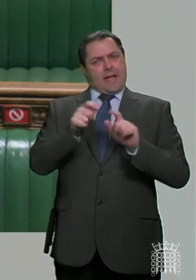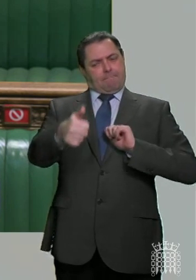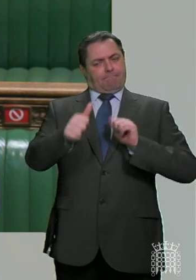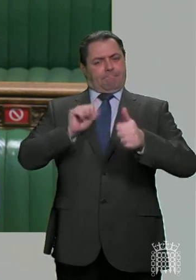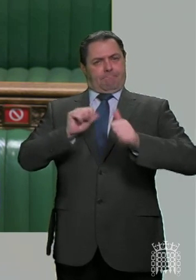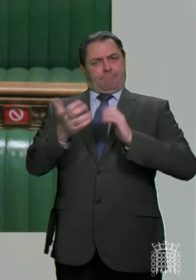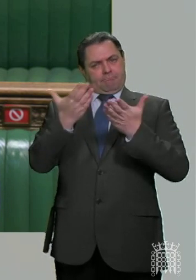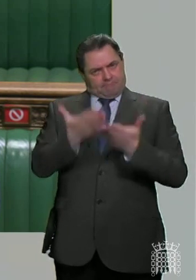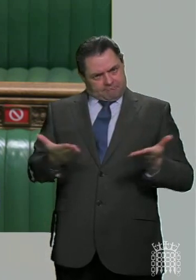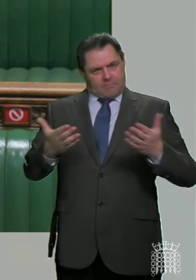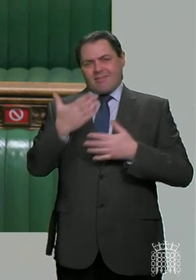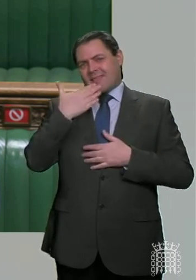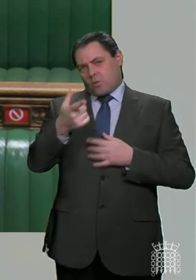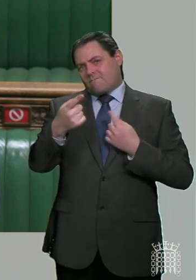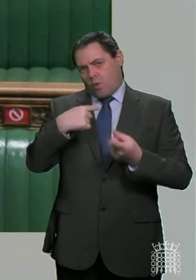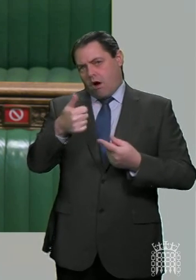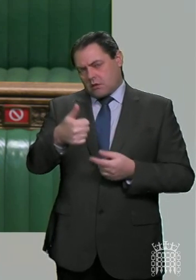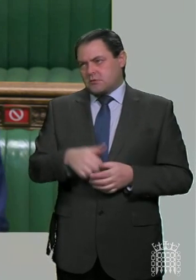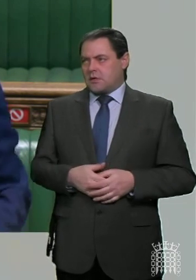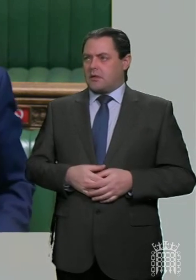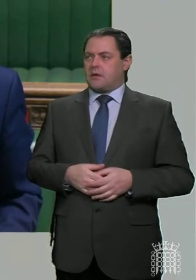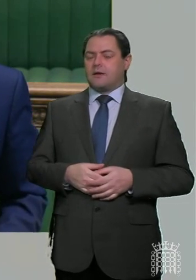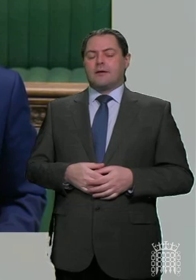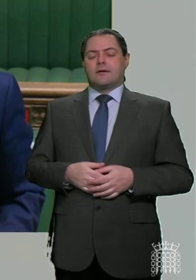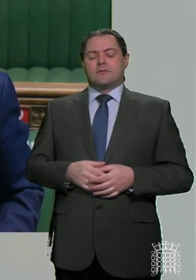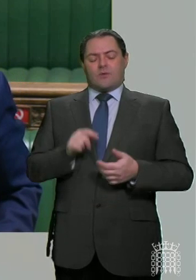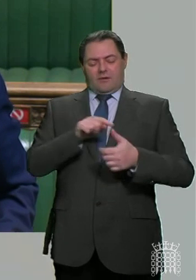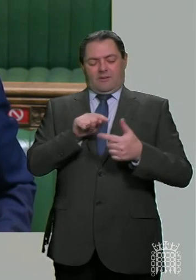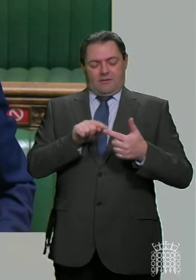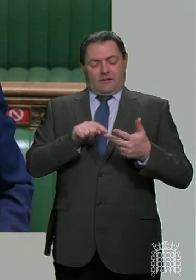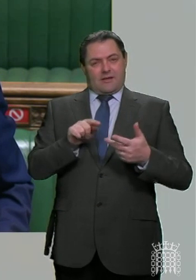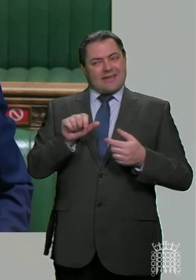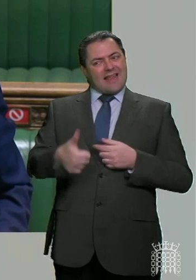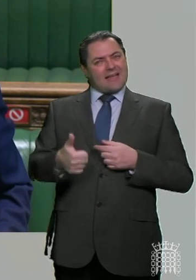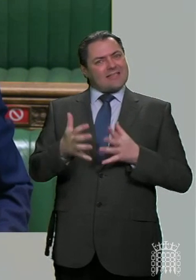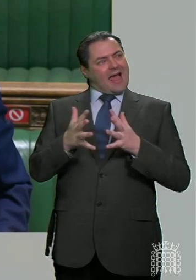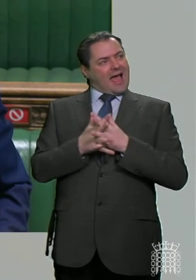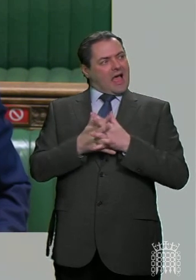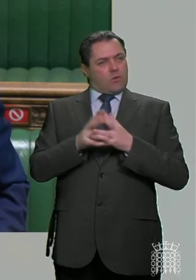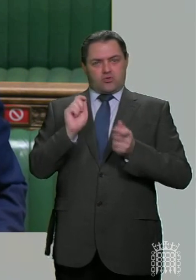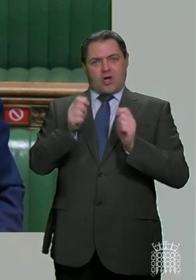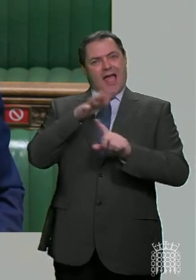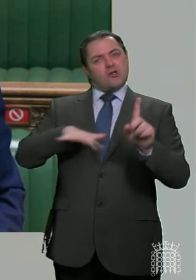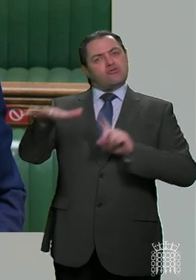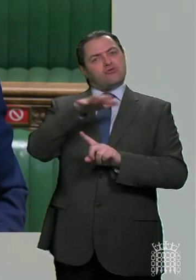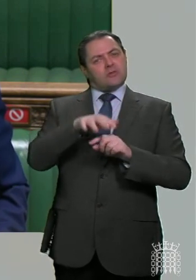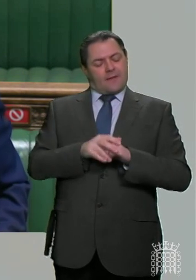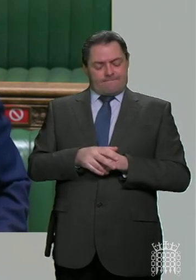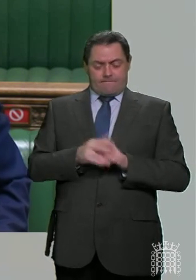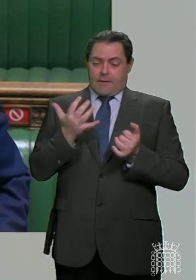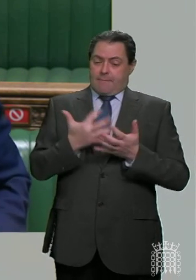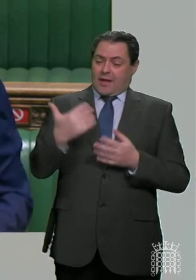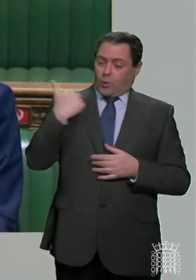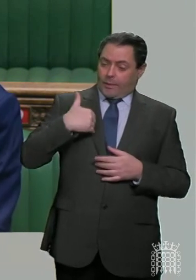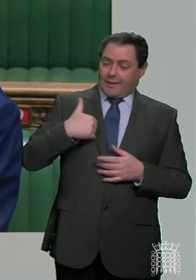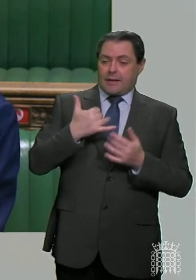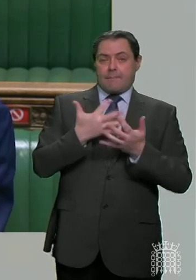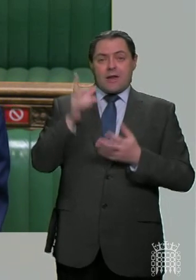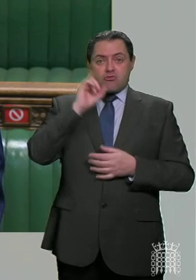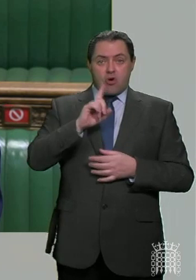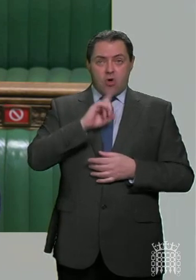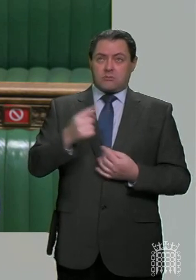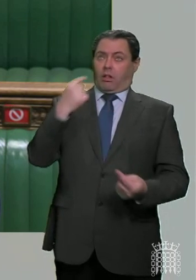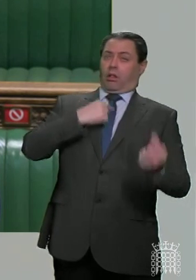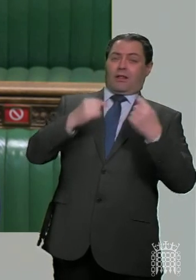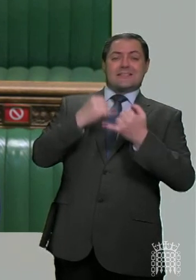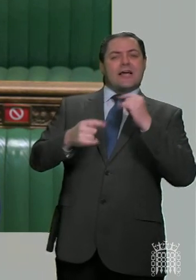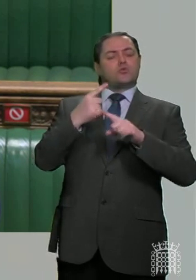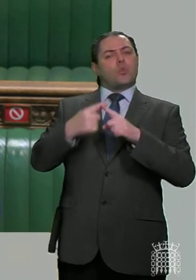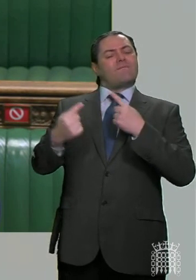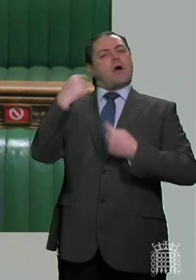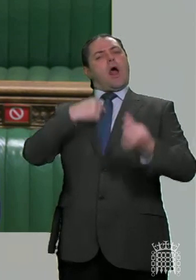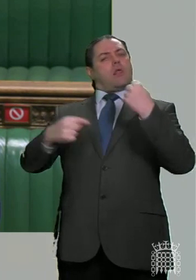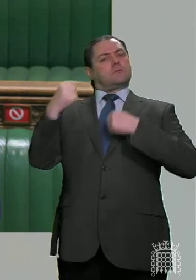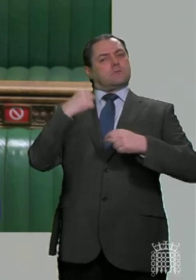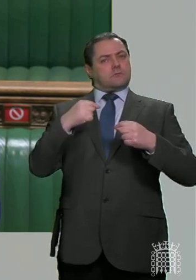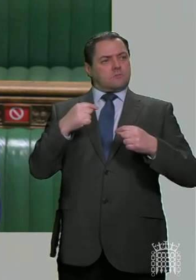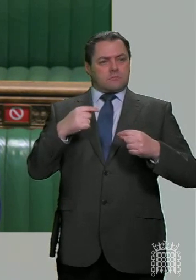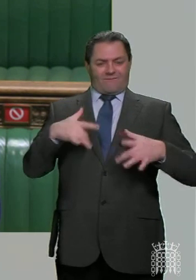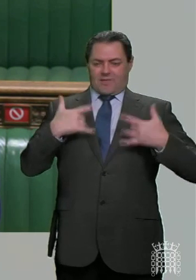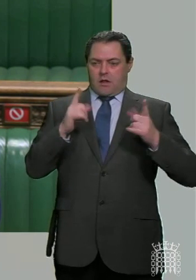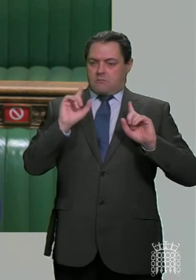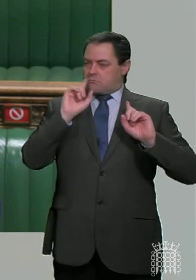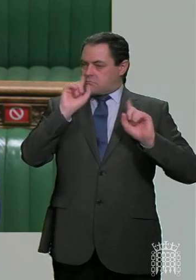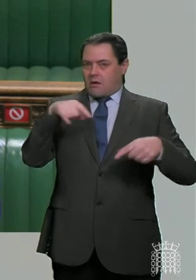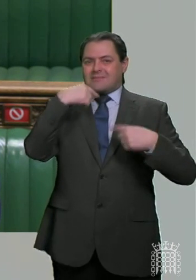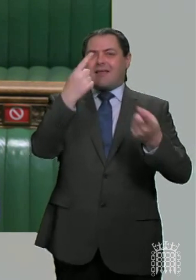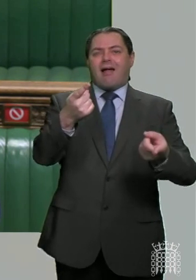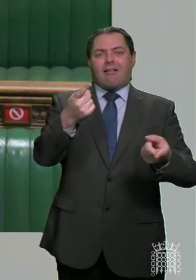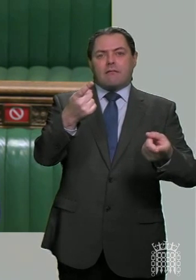I thank the Prime Minister for his answer. The next practical challenge is that many, many women and girls who are subjected to sexual violence do not feel confident to come forward and report what has happened to them.